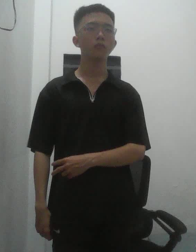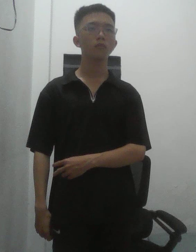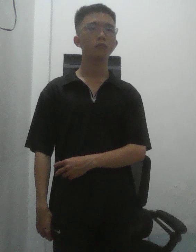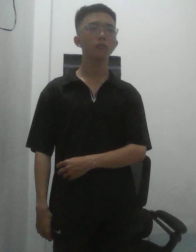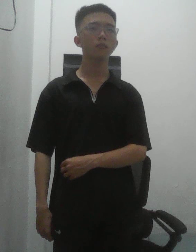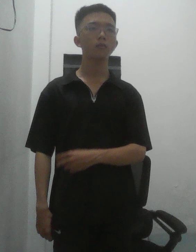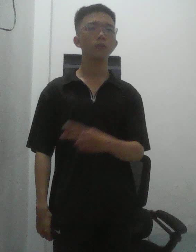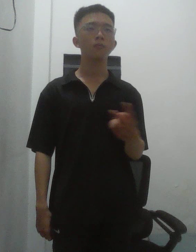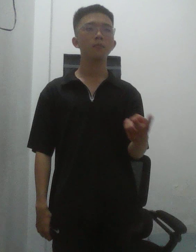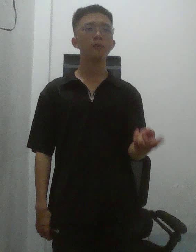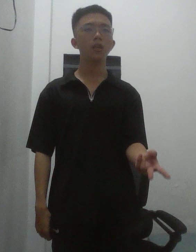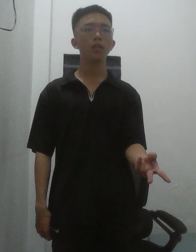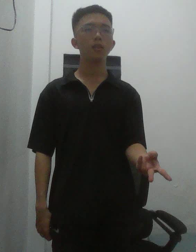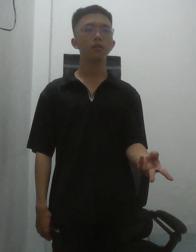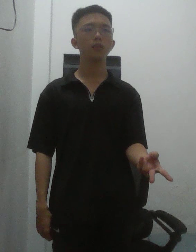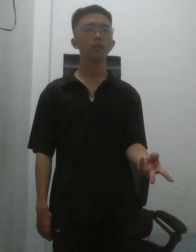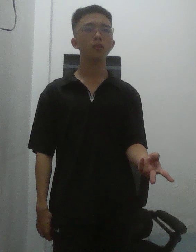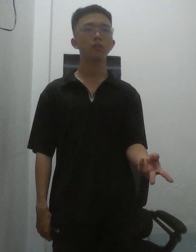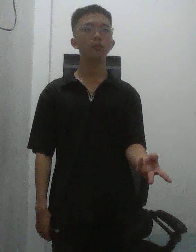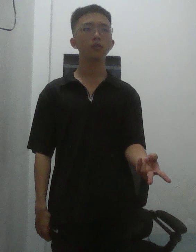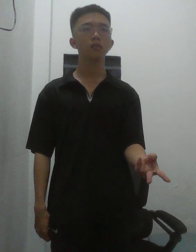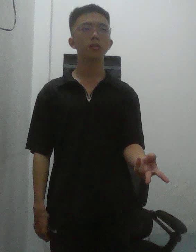it